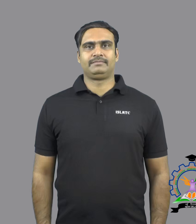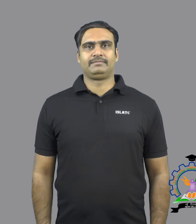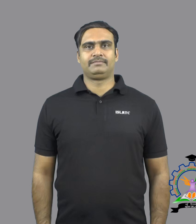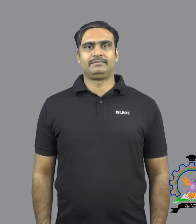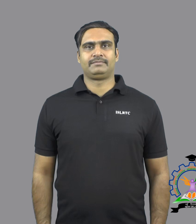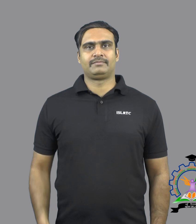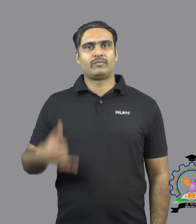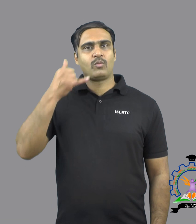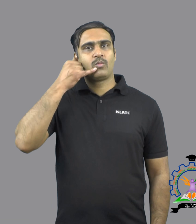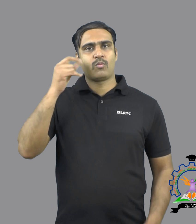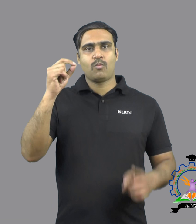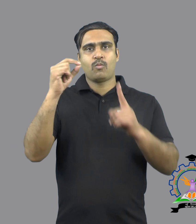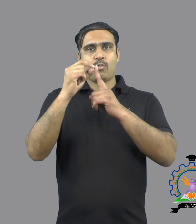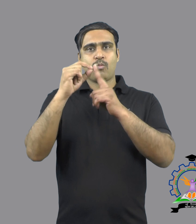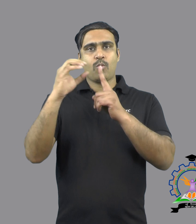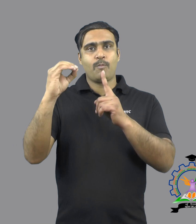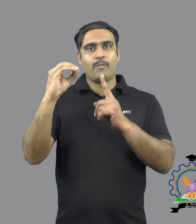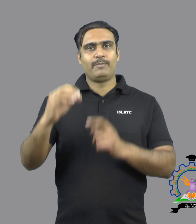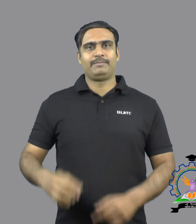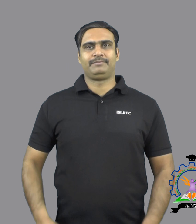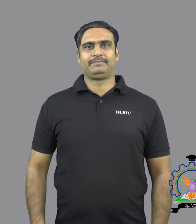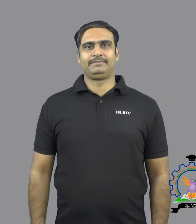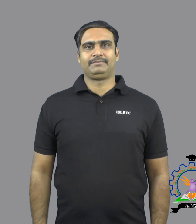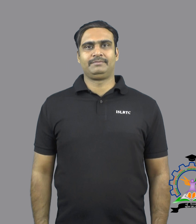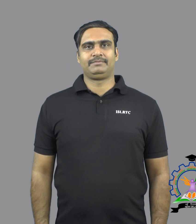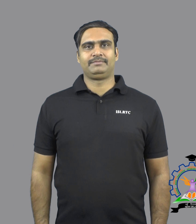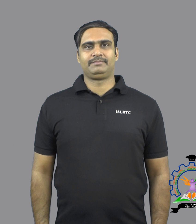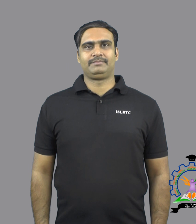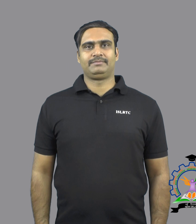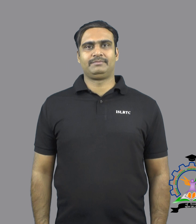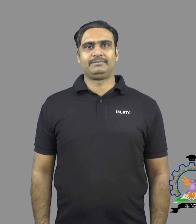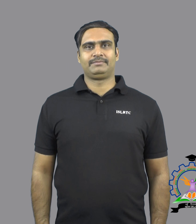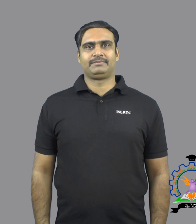Oppo Mobile